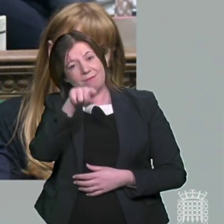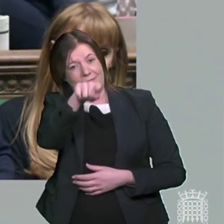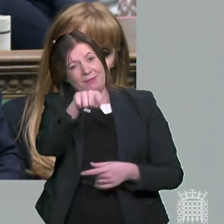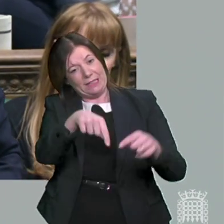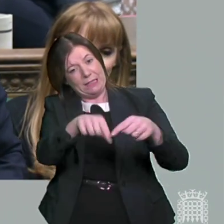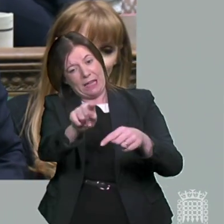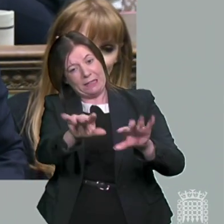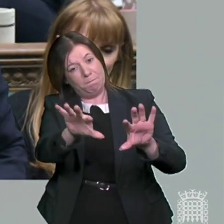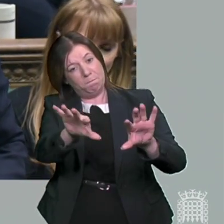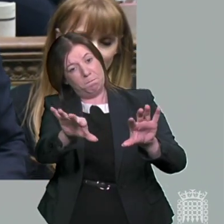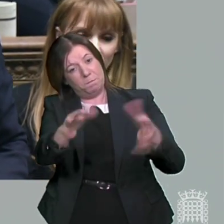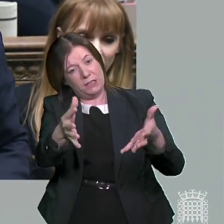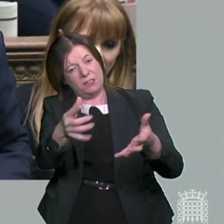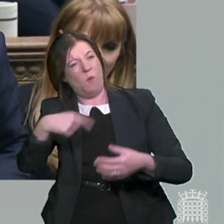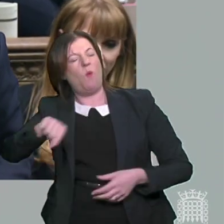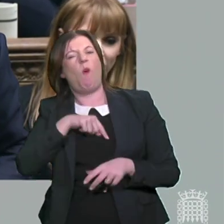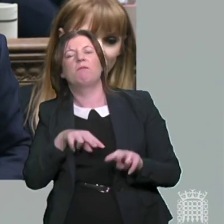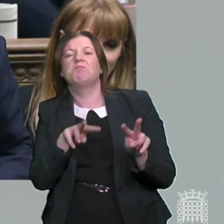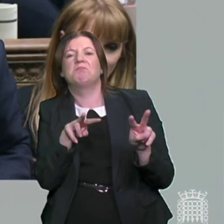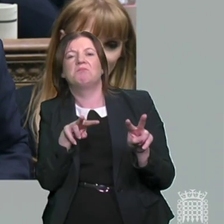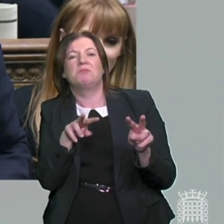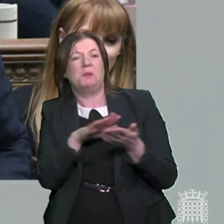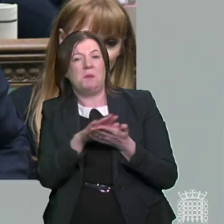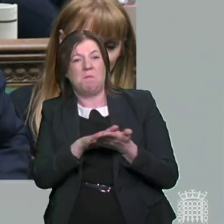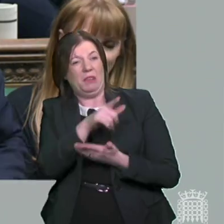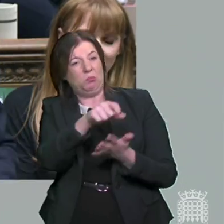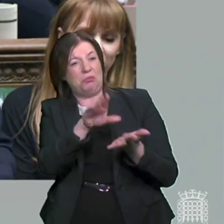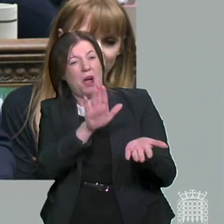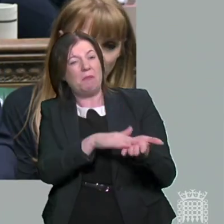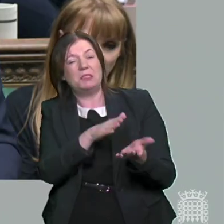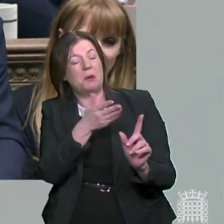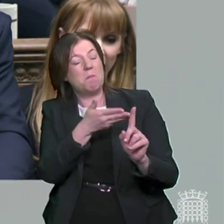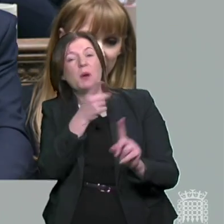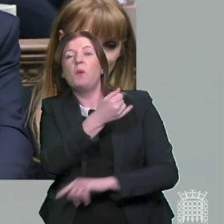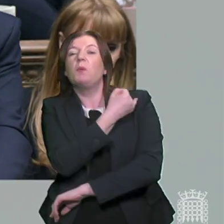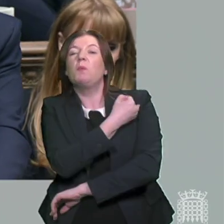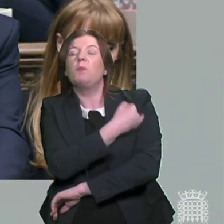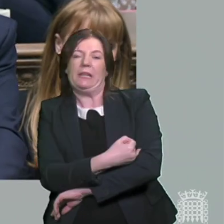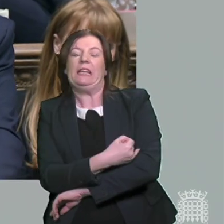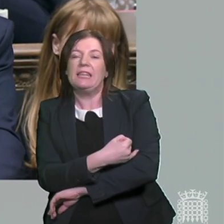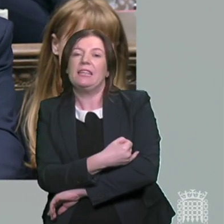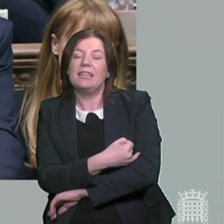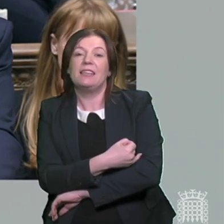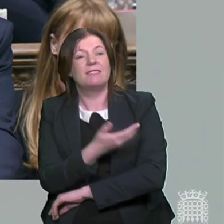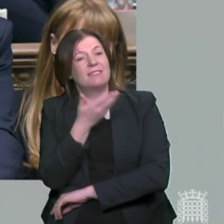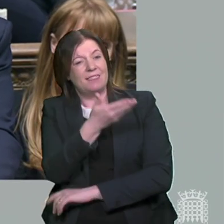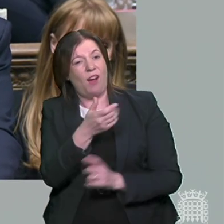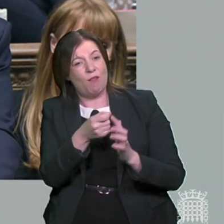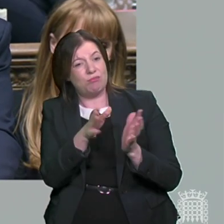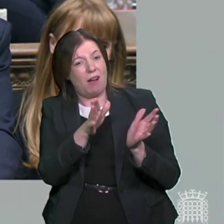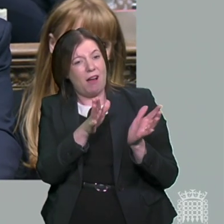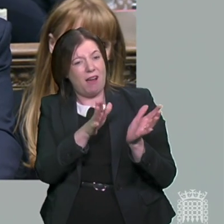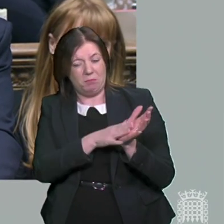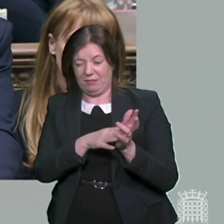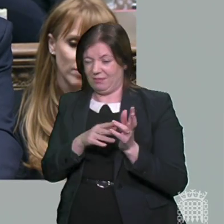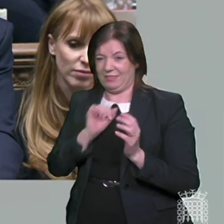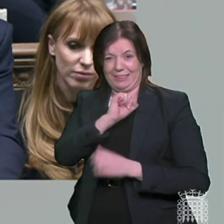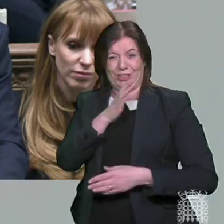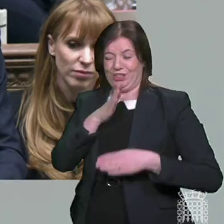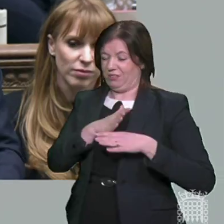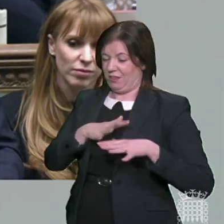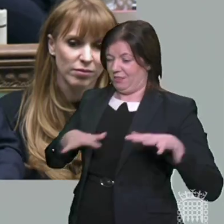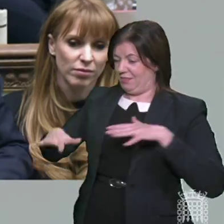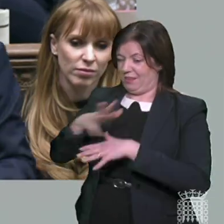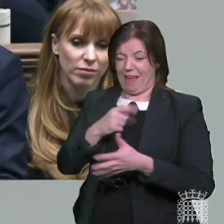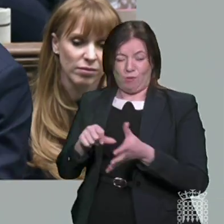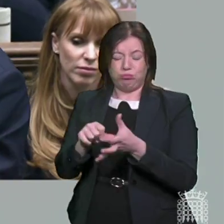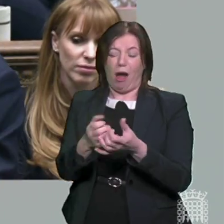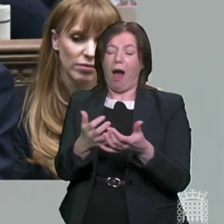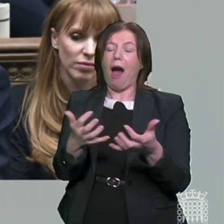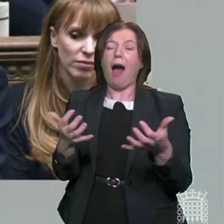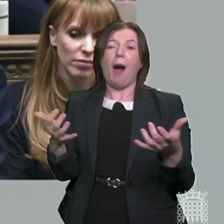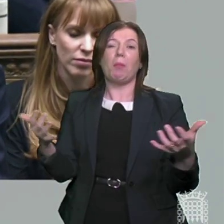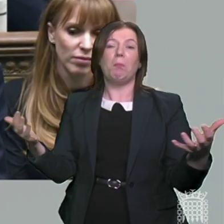country can see what is going on, shows how hopelessly weak he is—a Prime Minister overseeing chaos, overwhelmed at every turn.